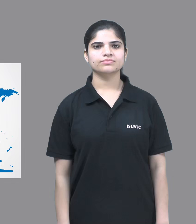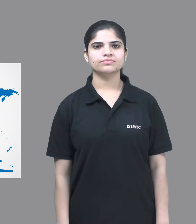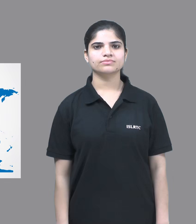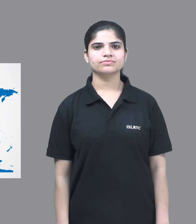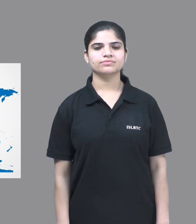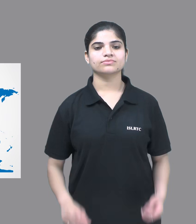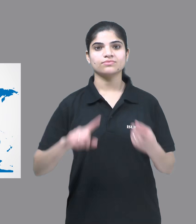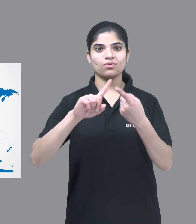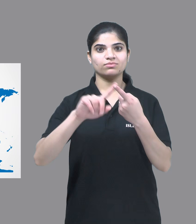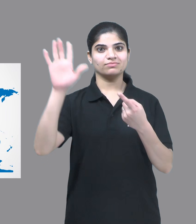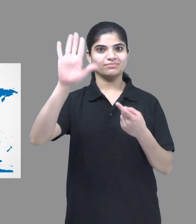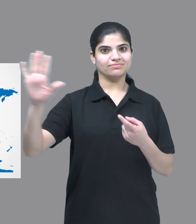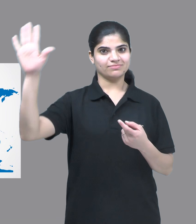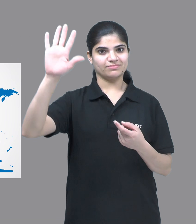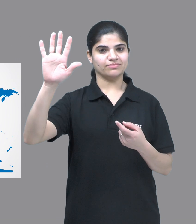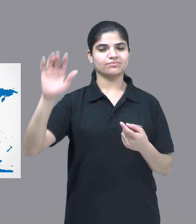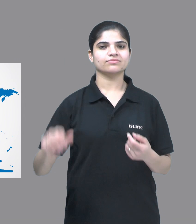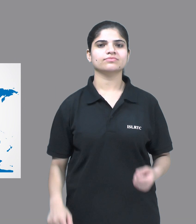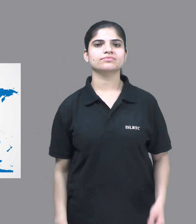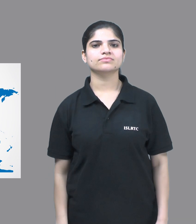Europe